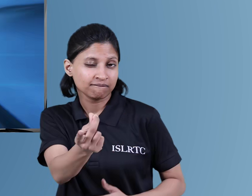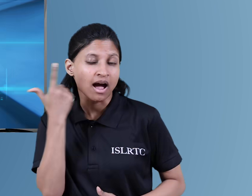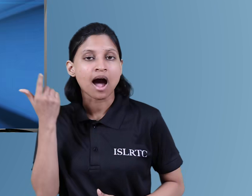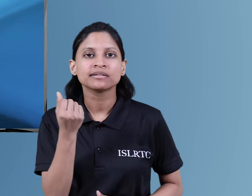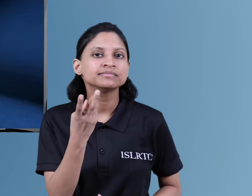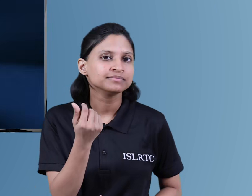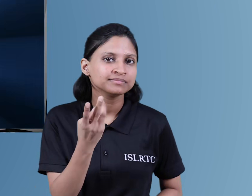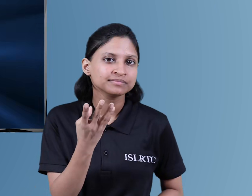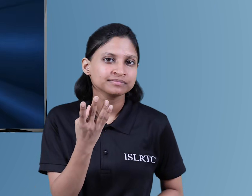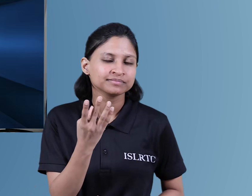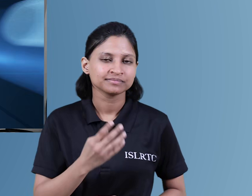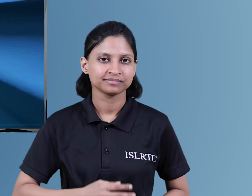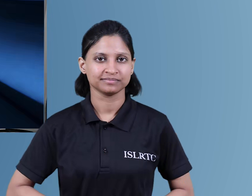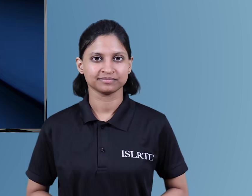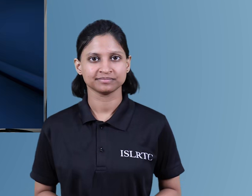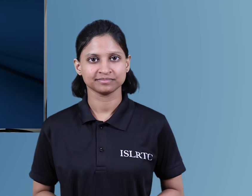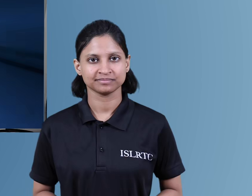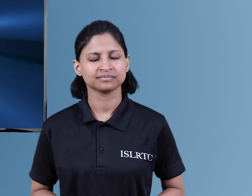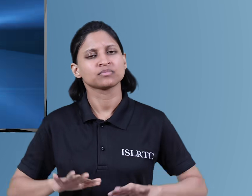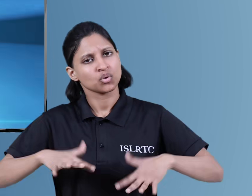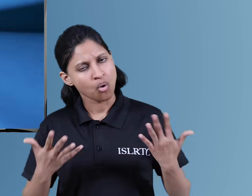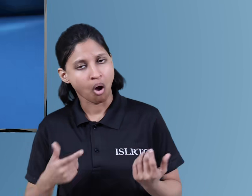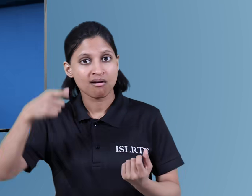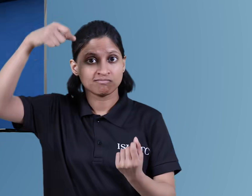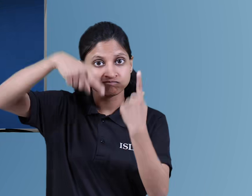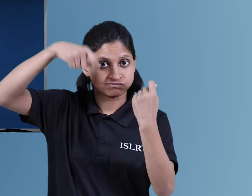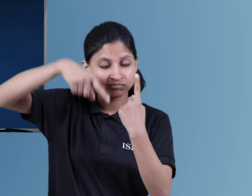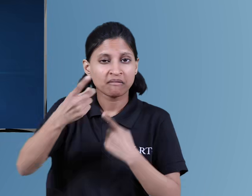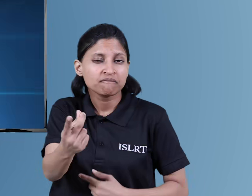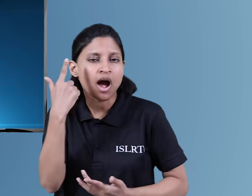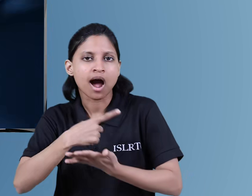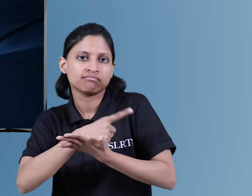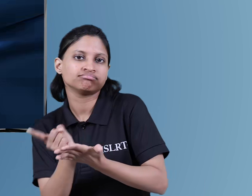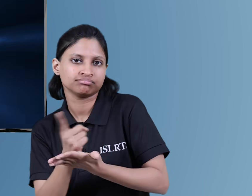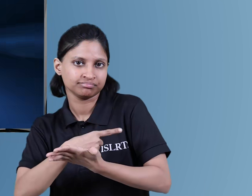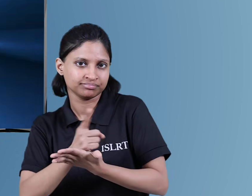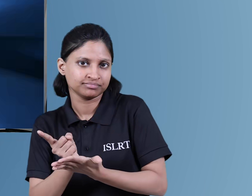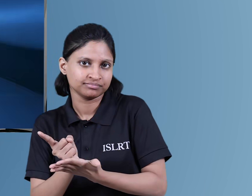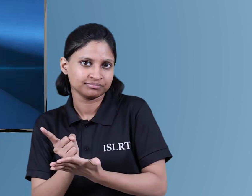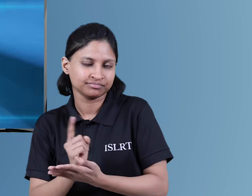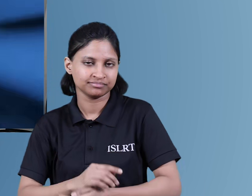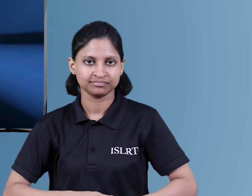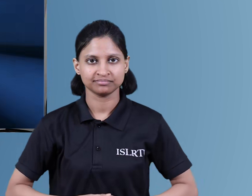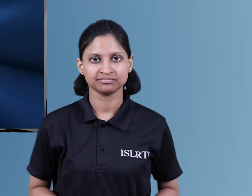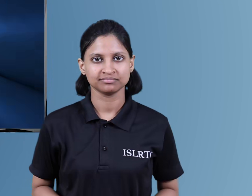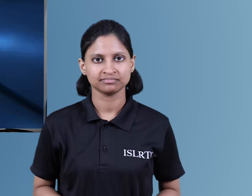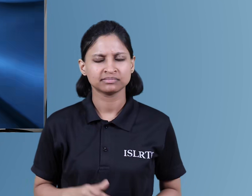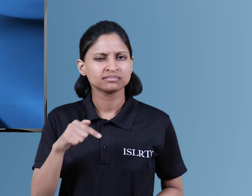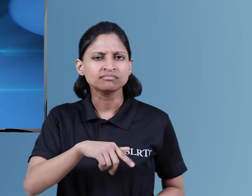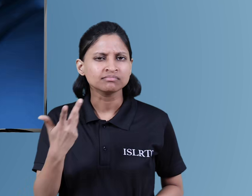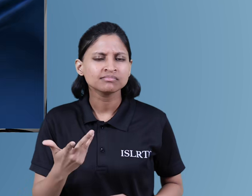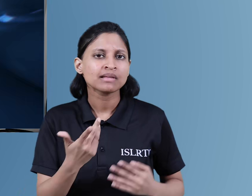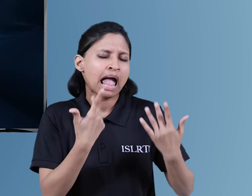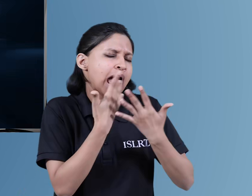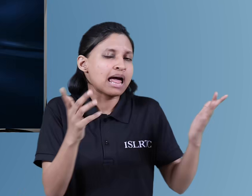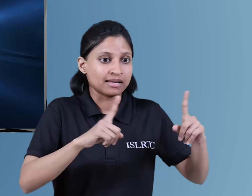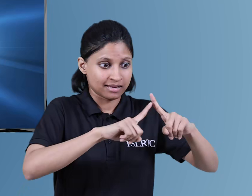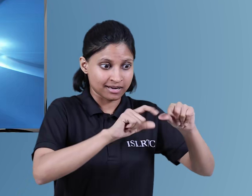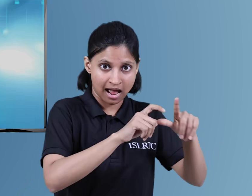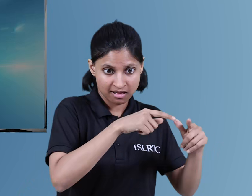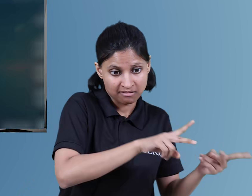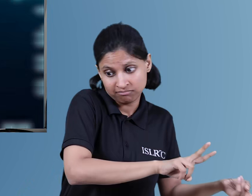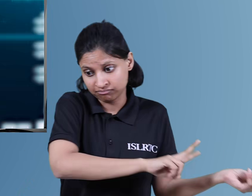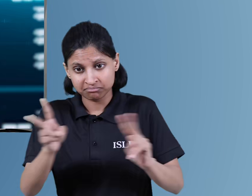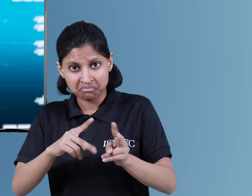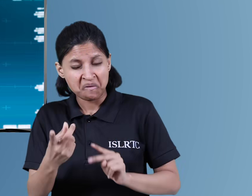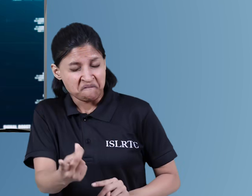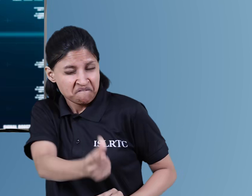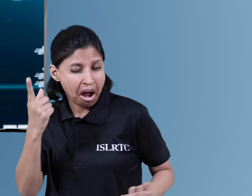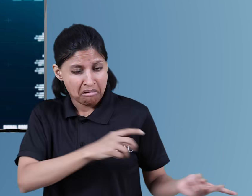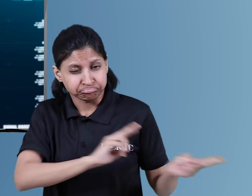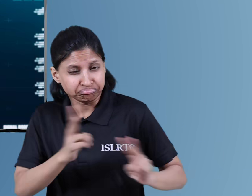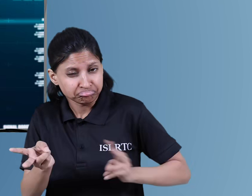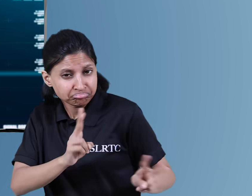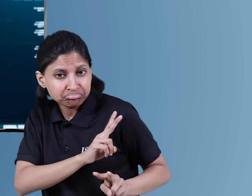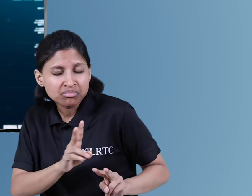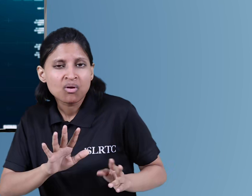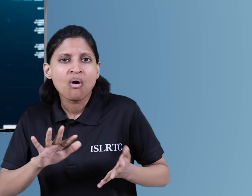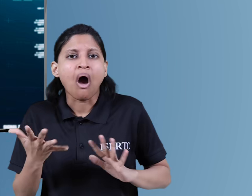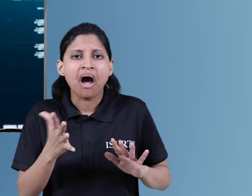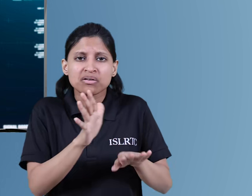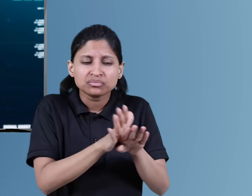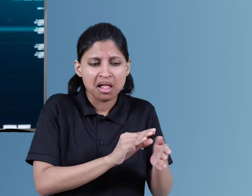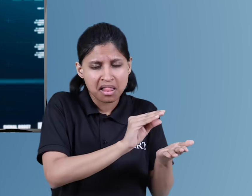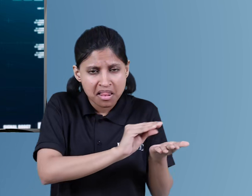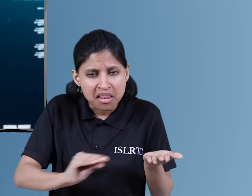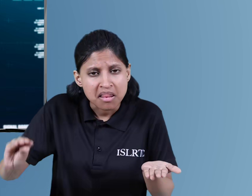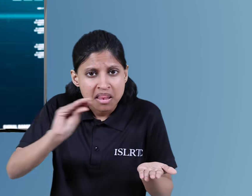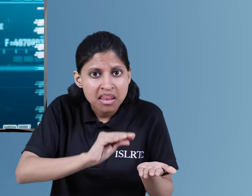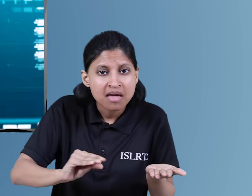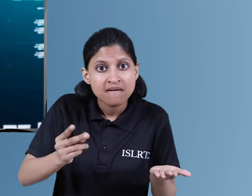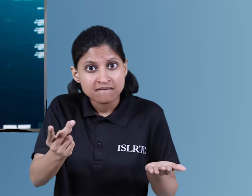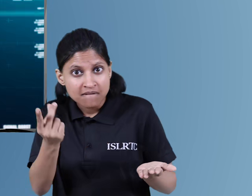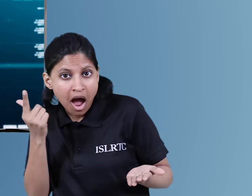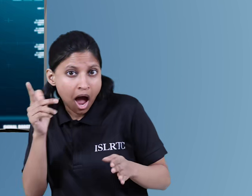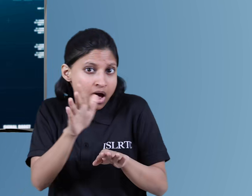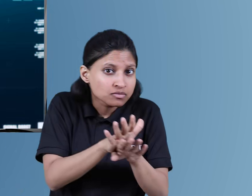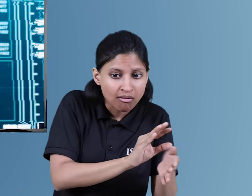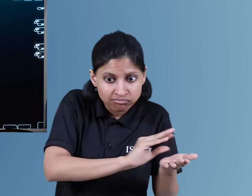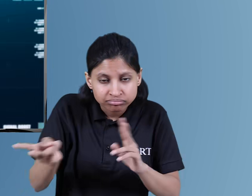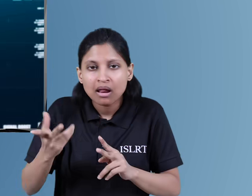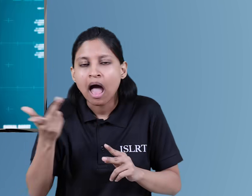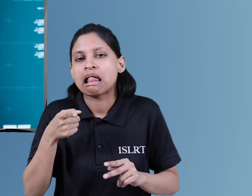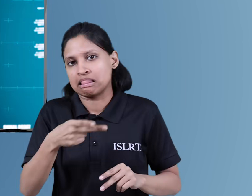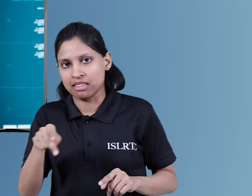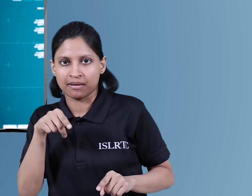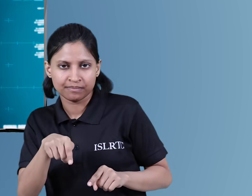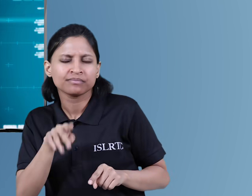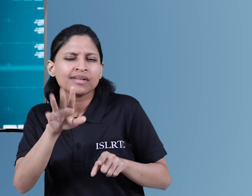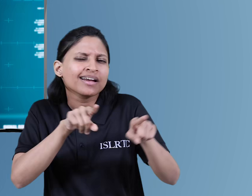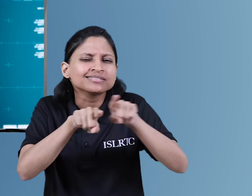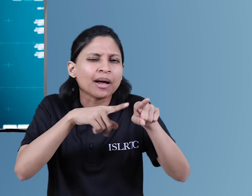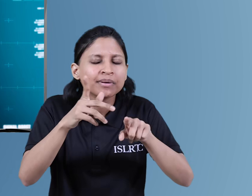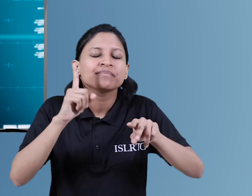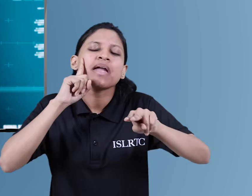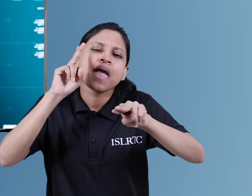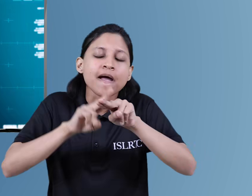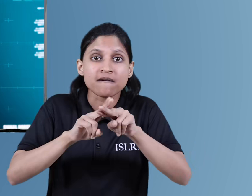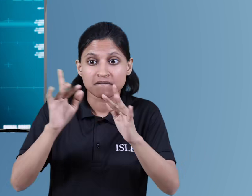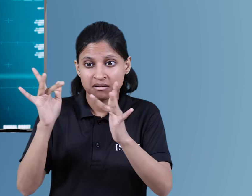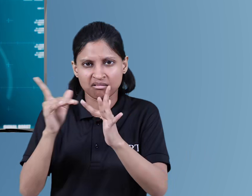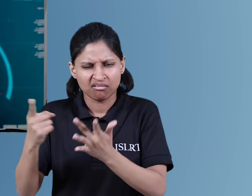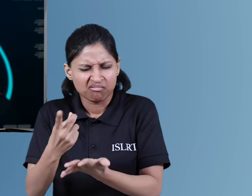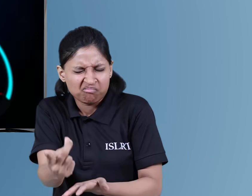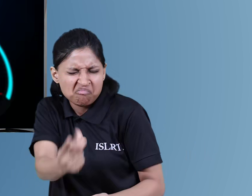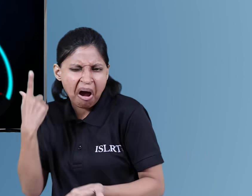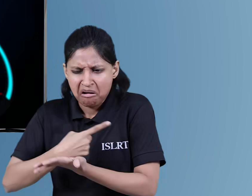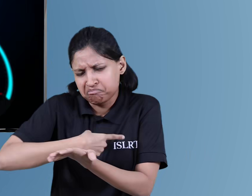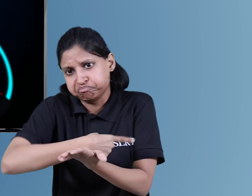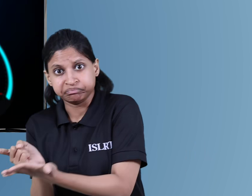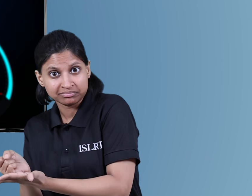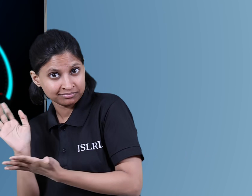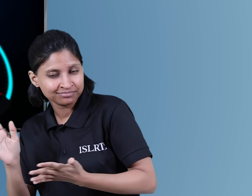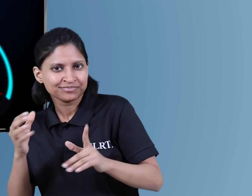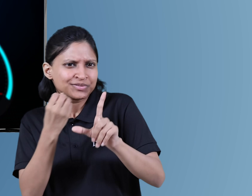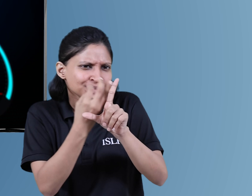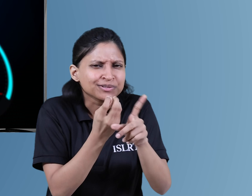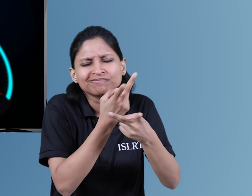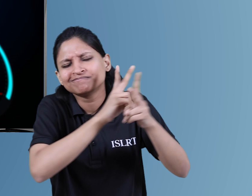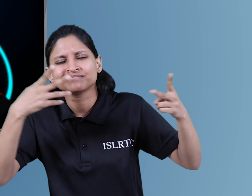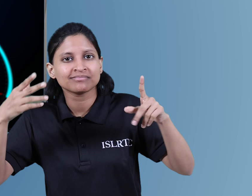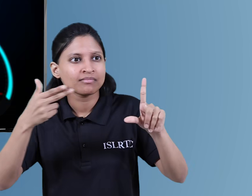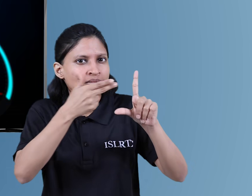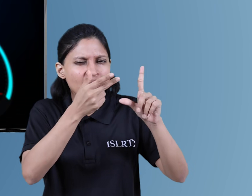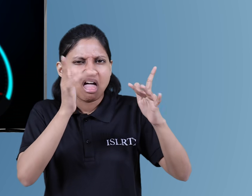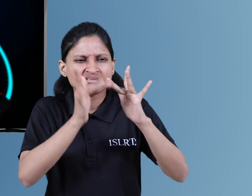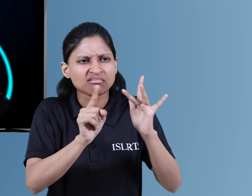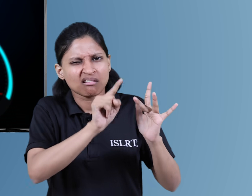Bandwidth Bandwidth in computer science refers to the maximum amount of data that can be transmitted over a network connection in a given amount of time. Bandwidth is the speed of your internet connection.